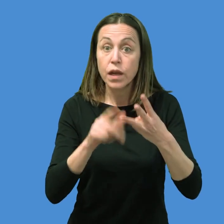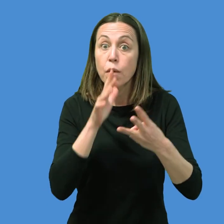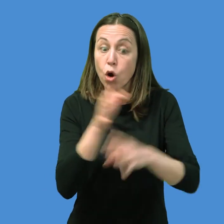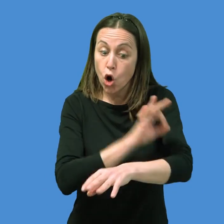motivo